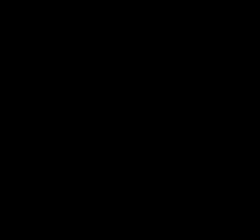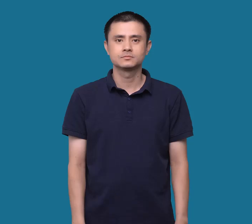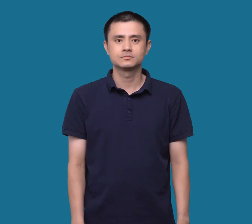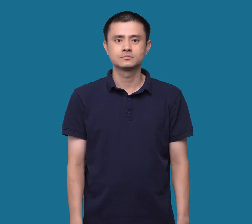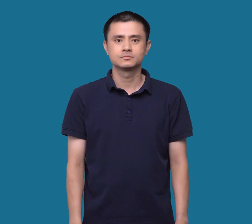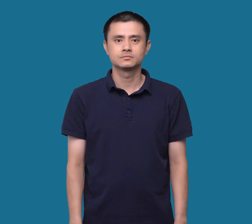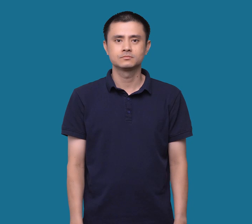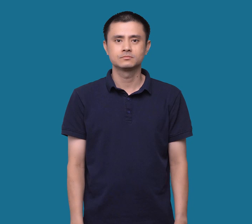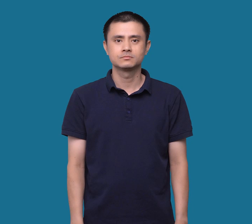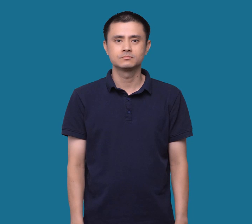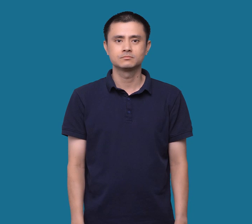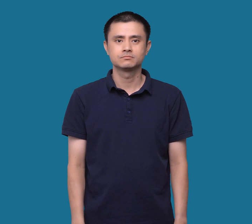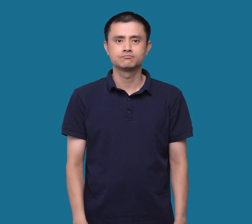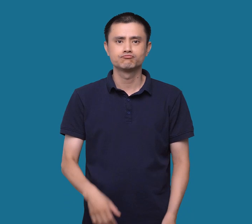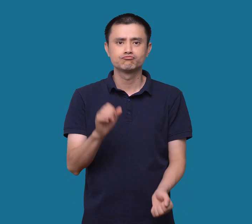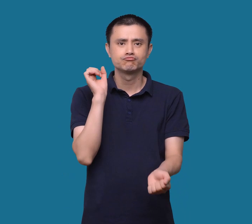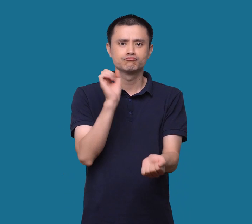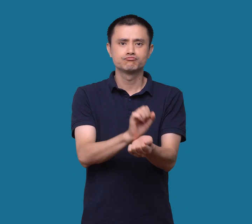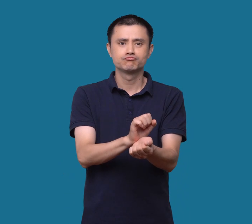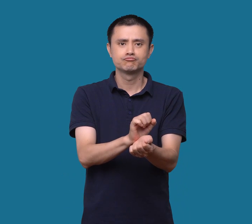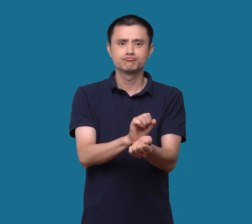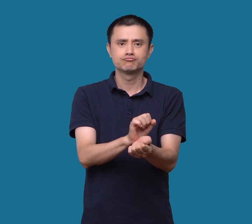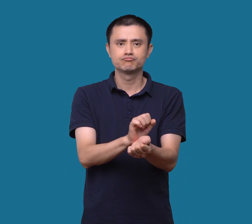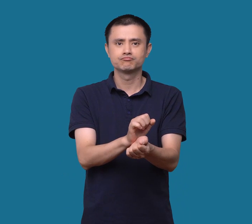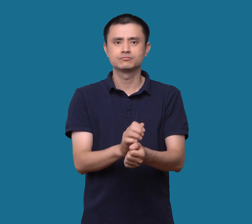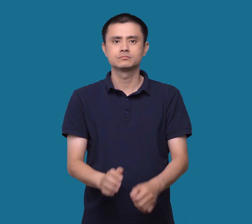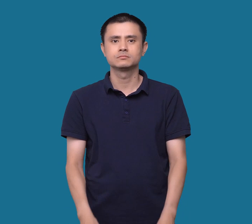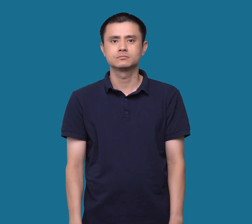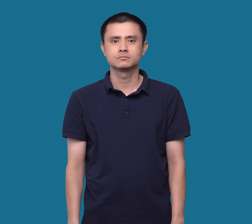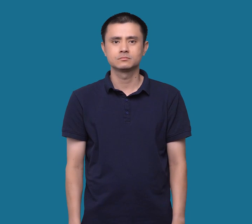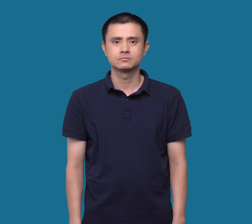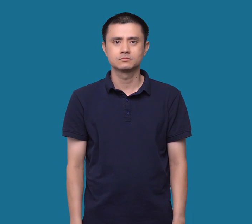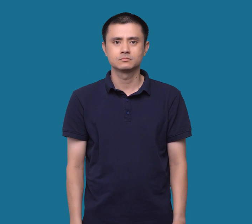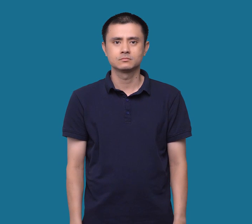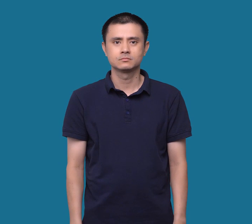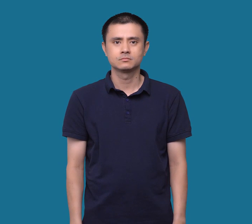tù giam